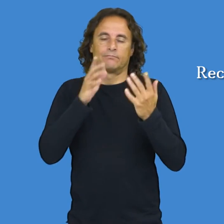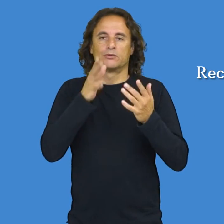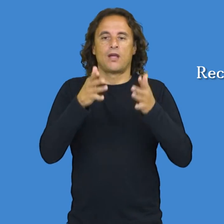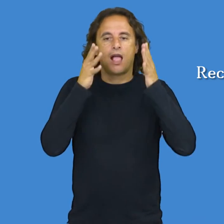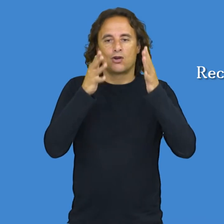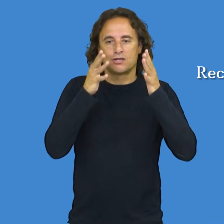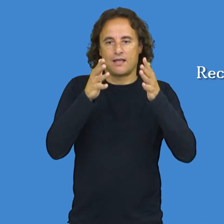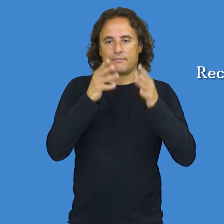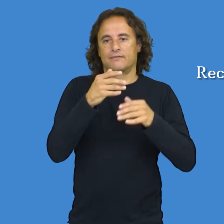aconsejar